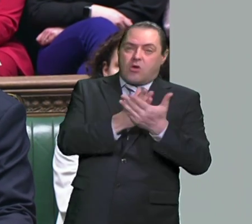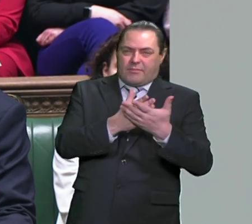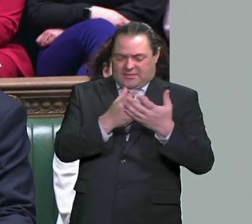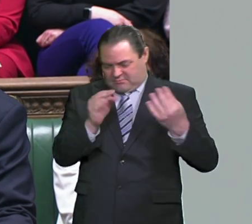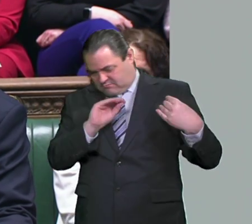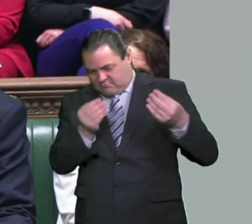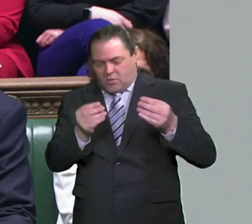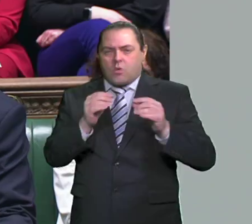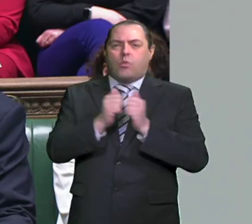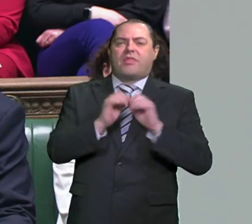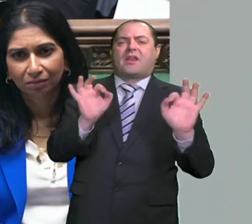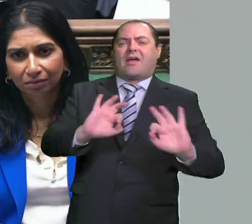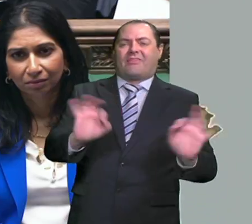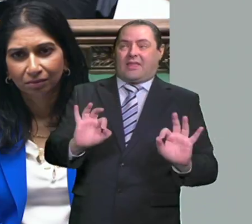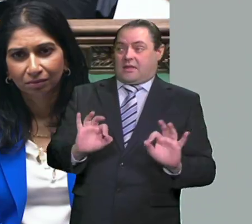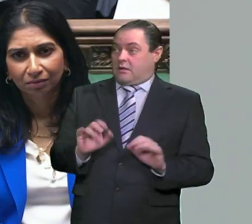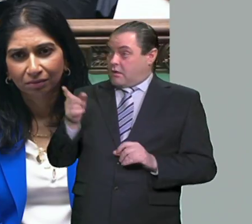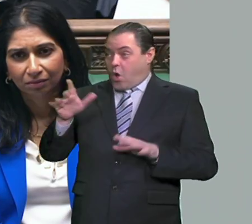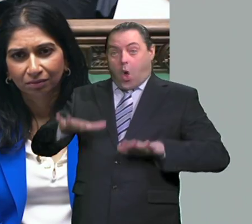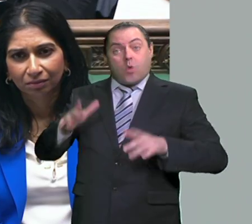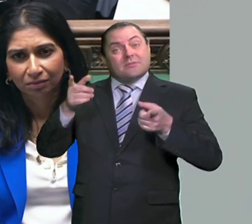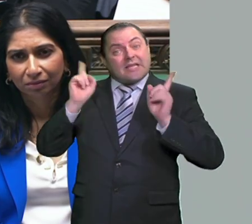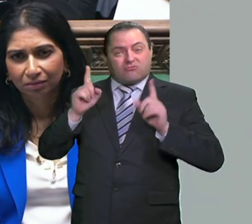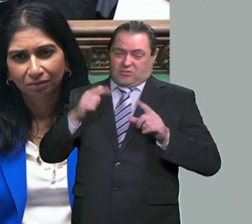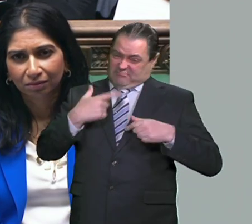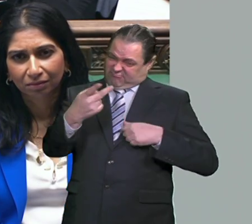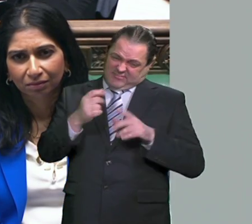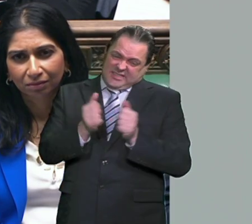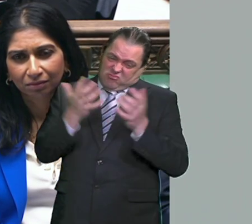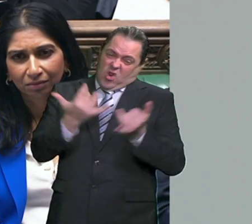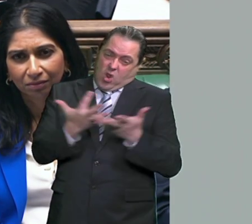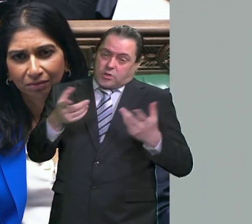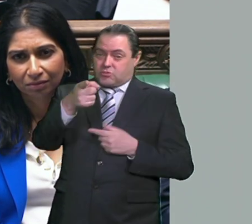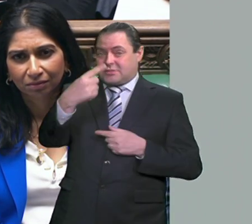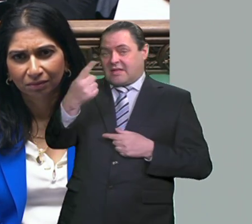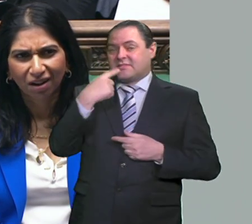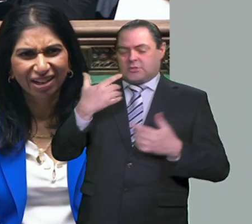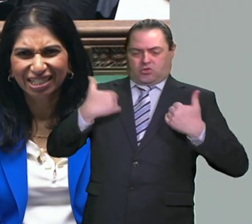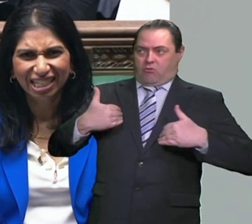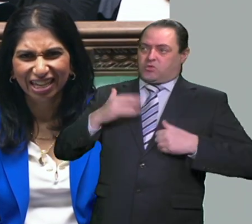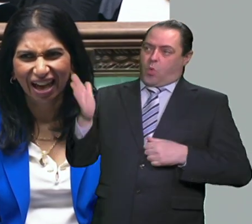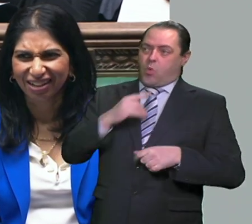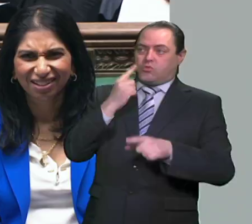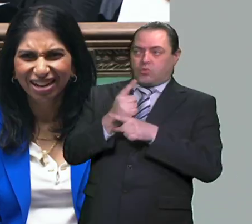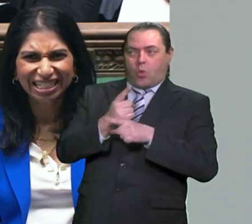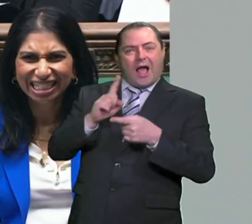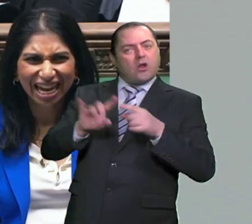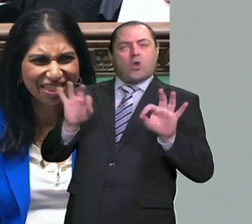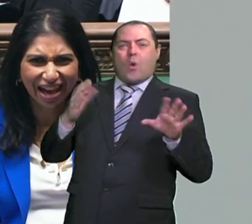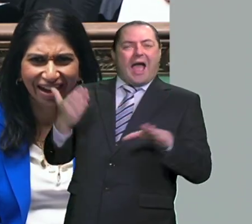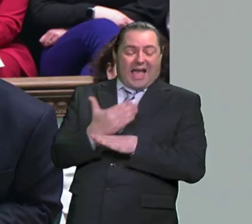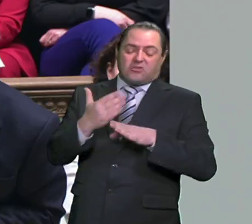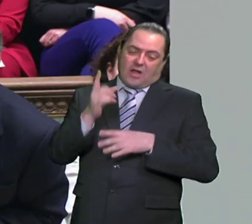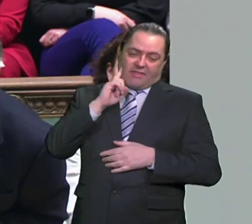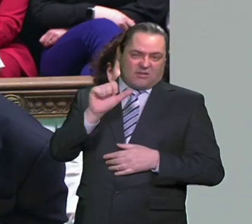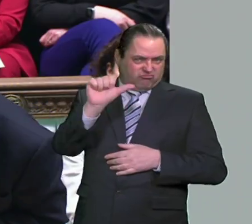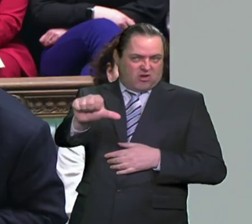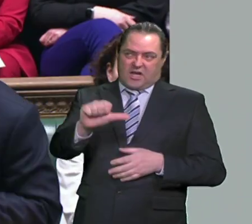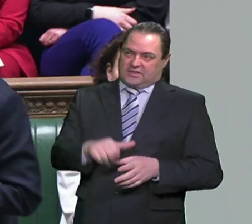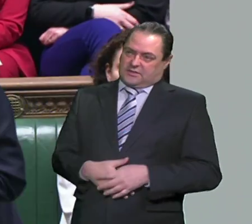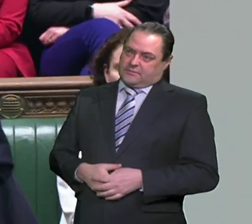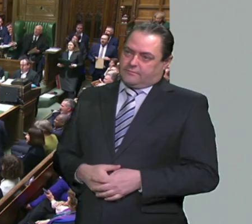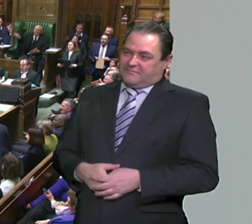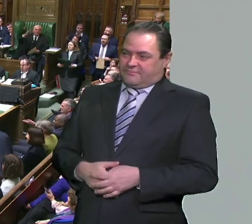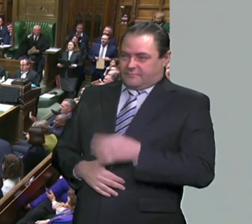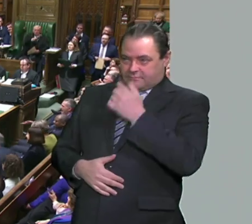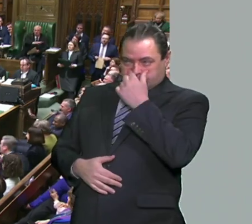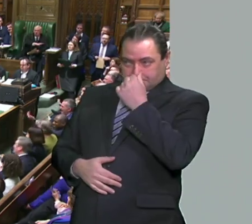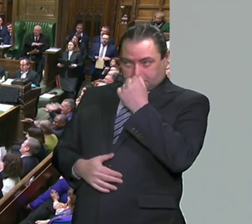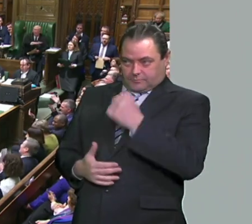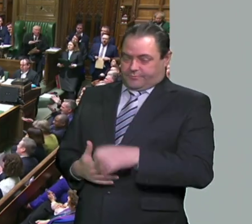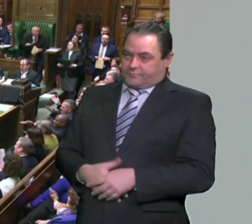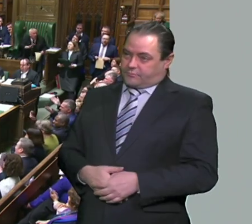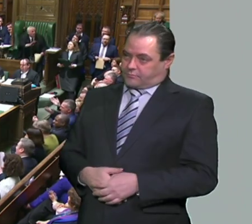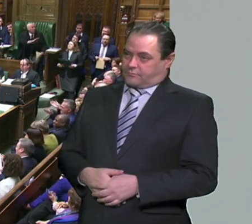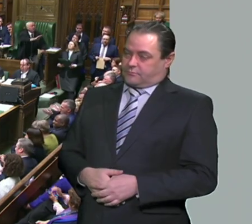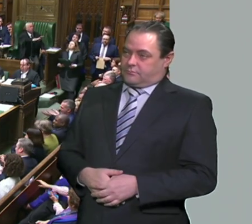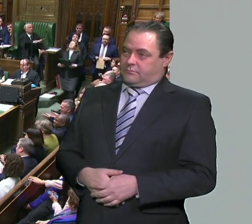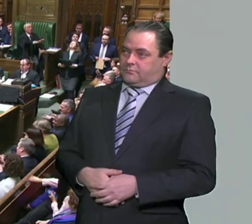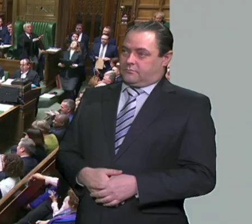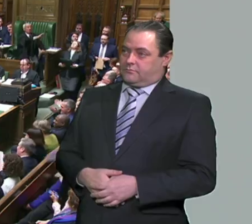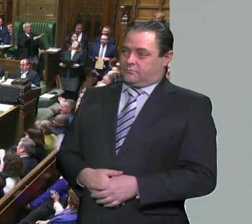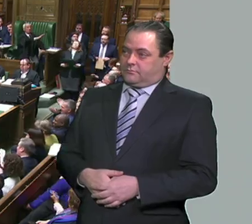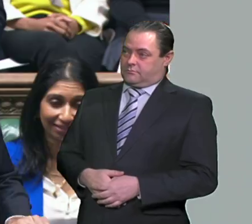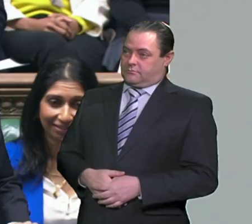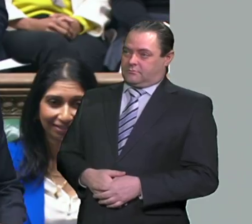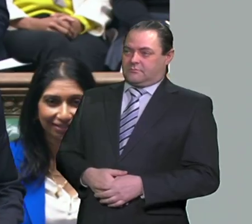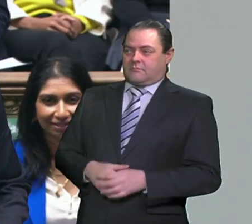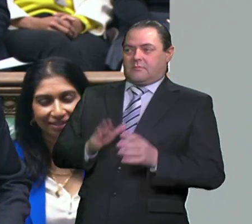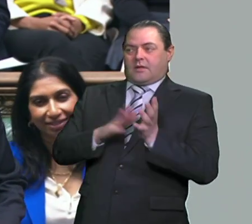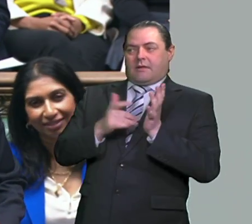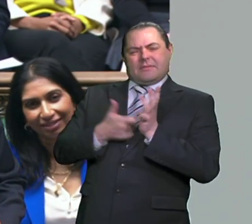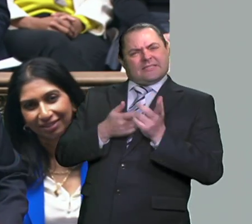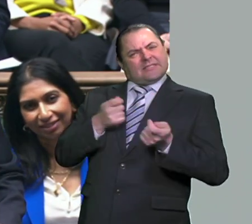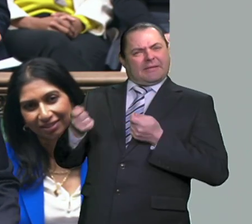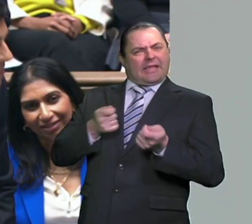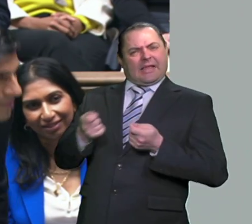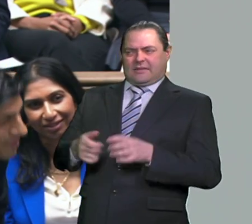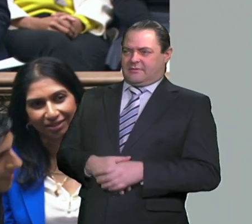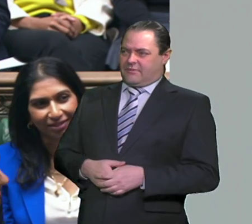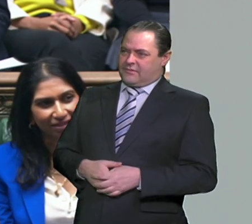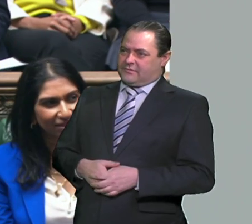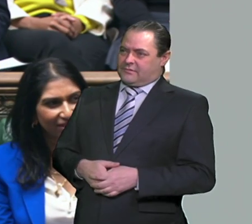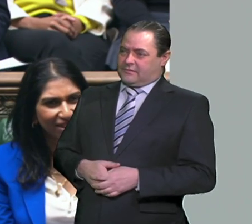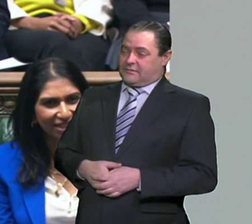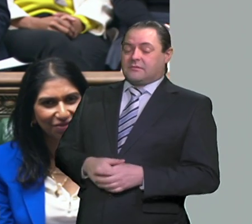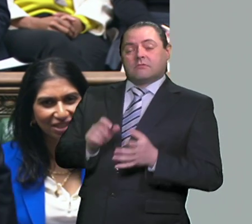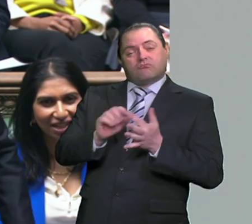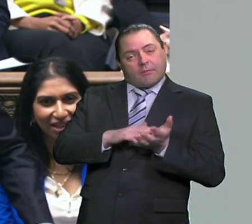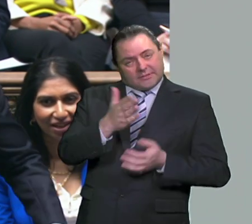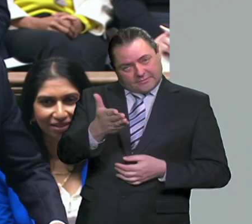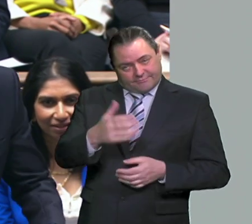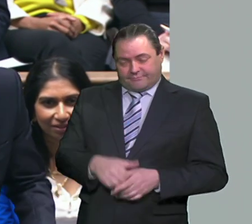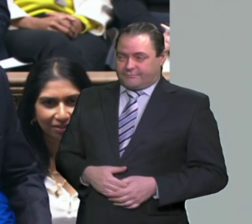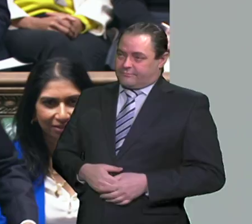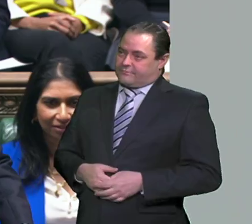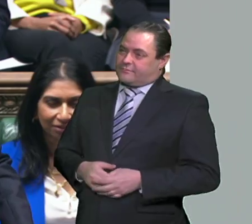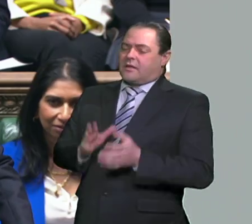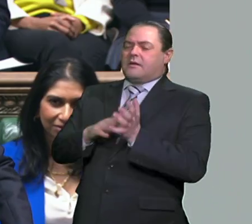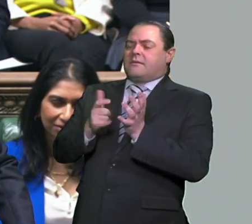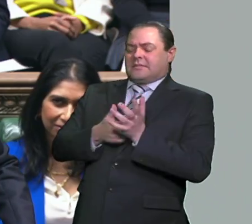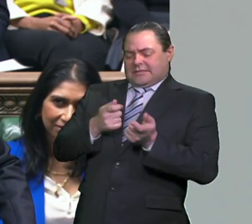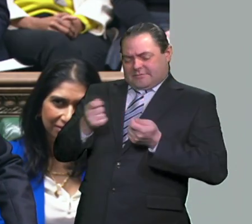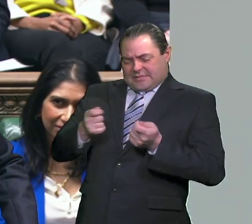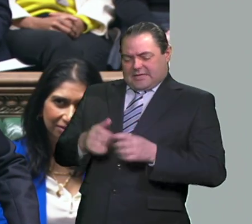I do not agree with the Home Secretary on very much, but when she says that the Tories are “all talk and no action,” she is spot on, is she not?